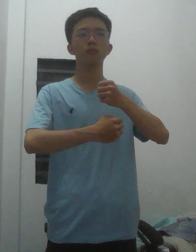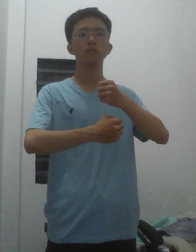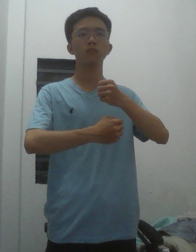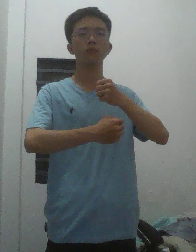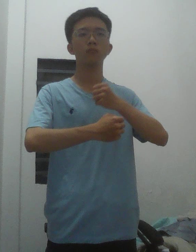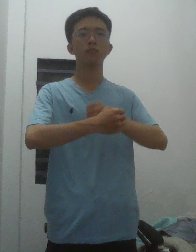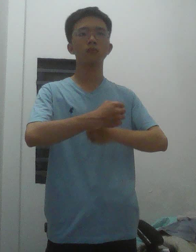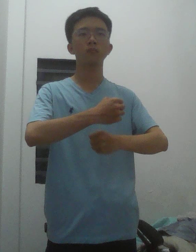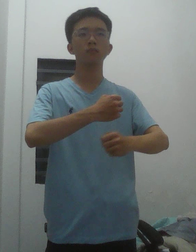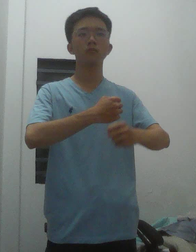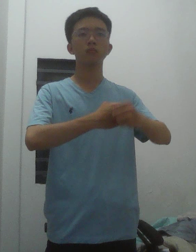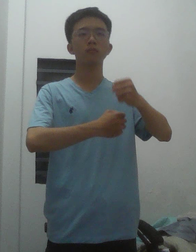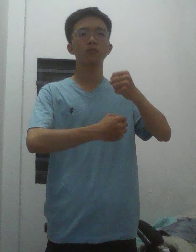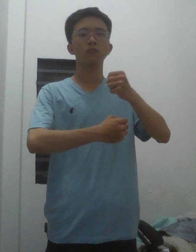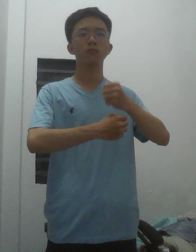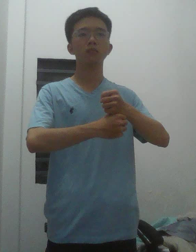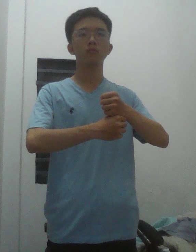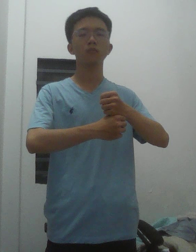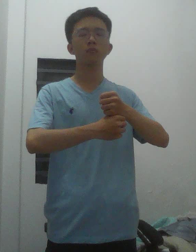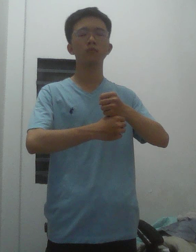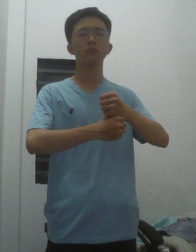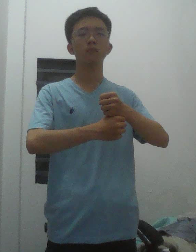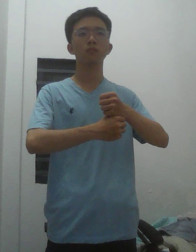nam